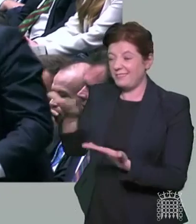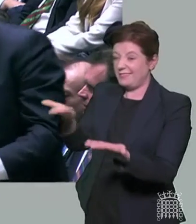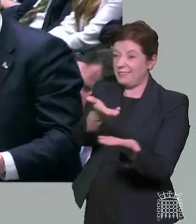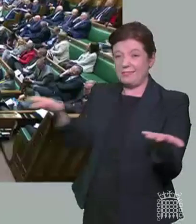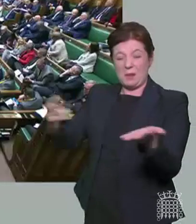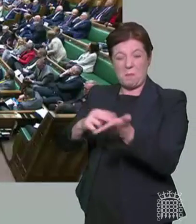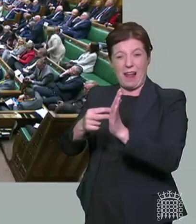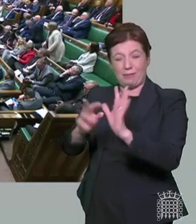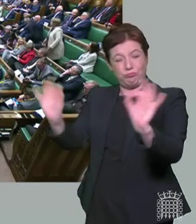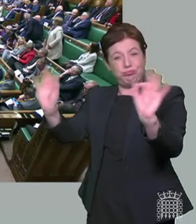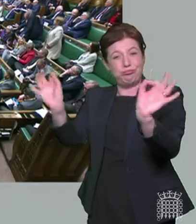That is the difference.